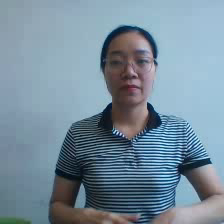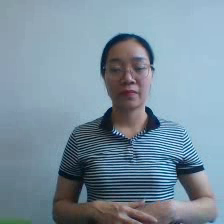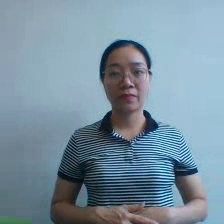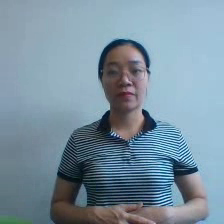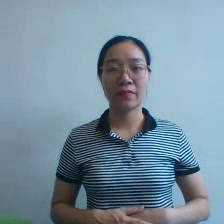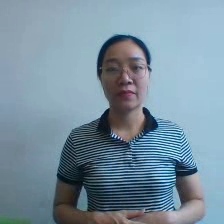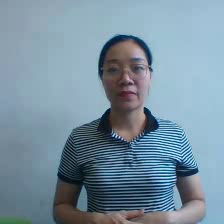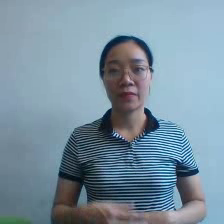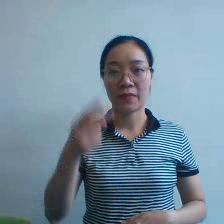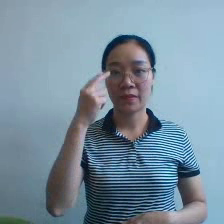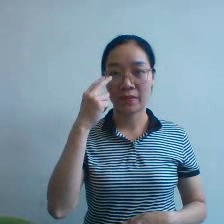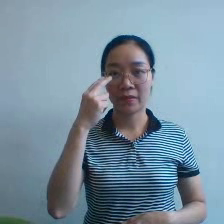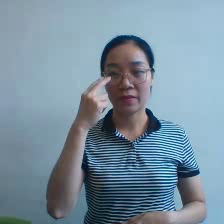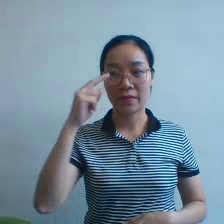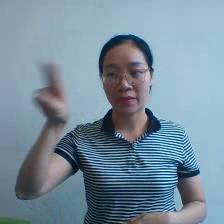Nhìn